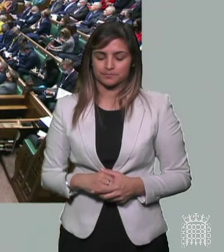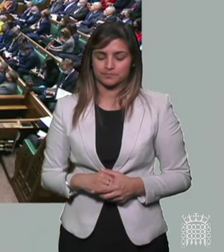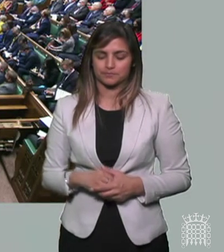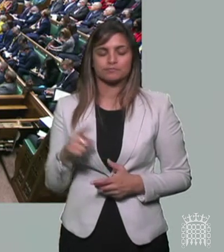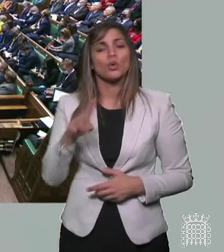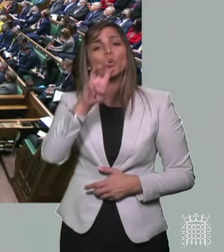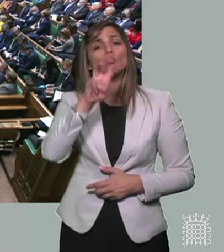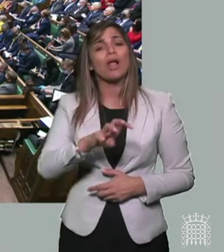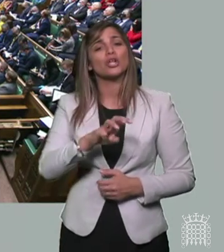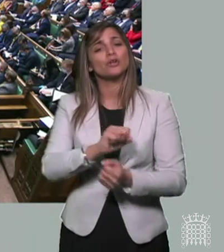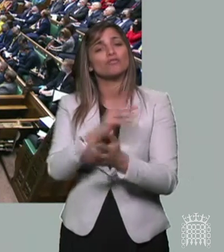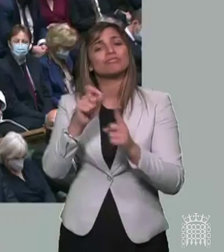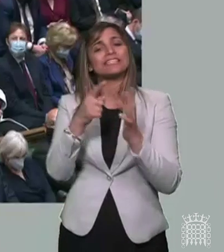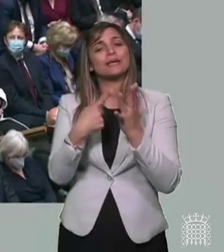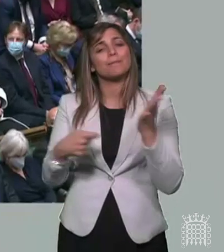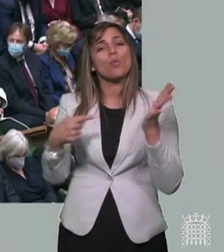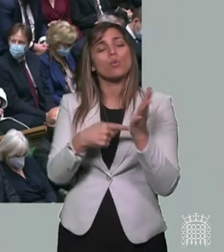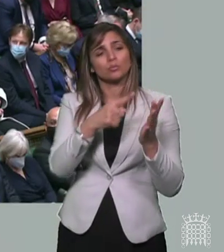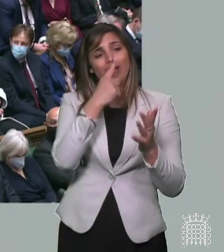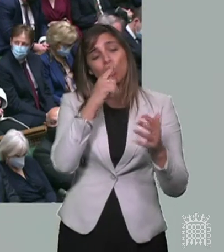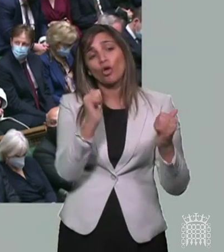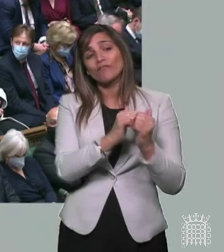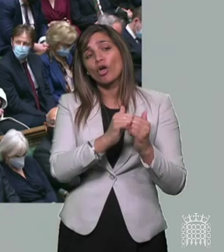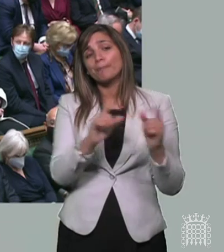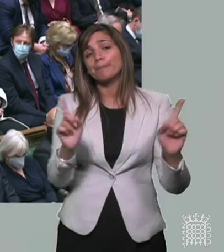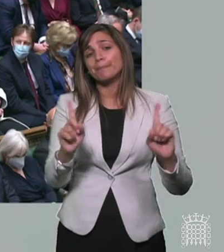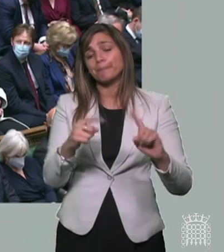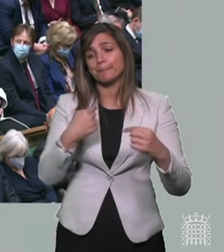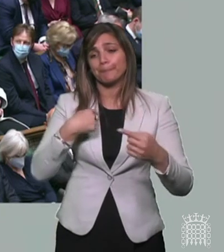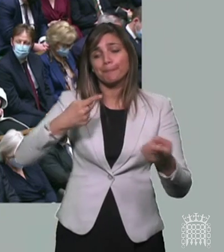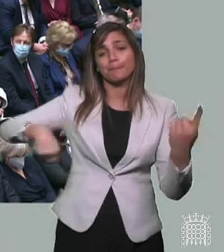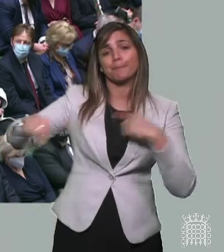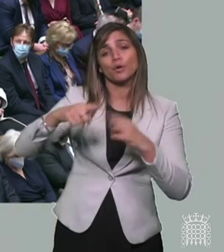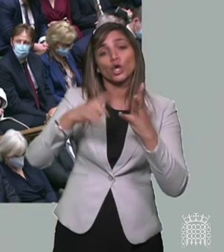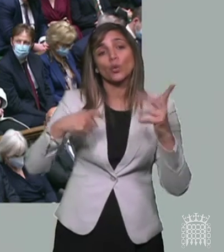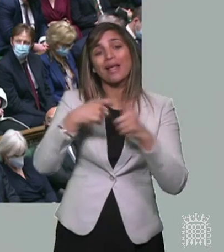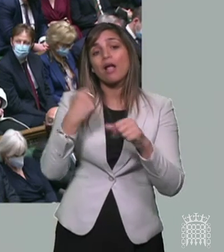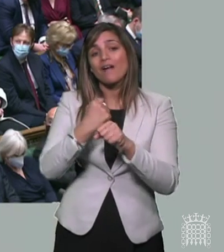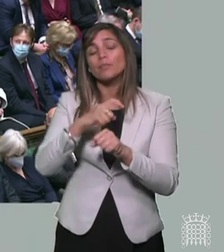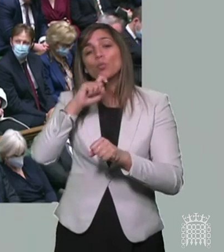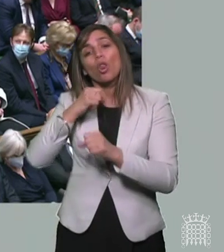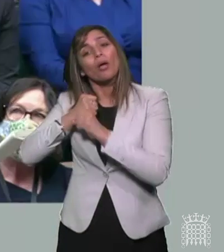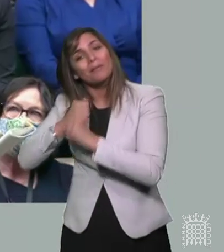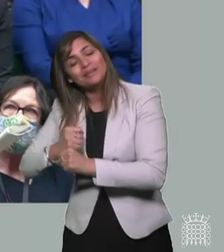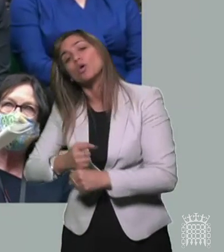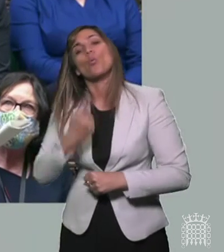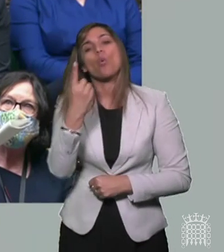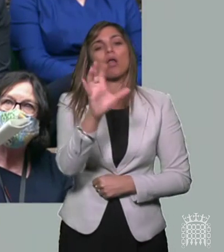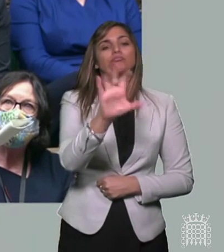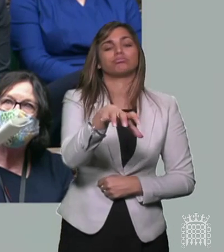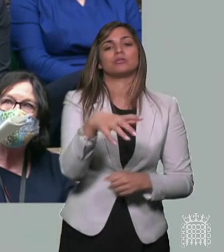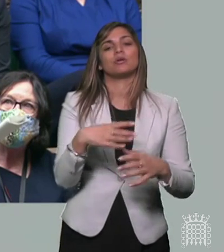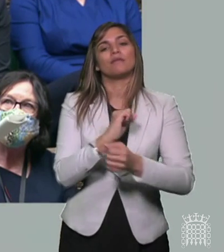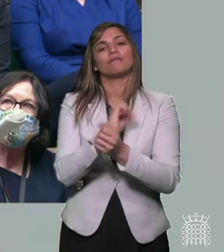Can the Prime Minister confirm to me and my Ynys Môn constituents that the UK Government are committed to at least one freeport in Wales?